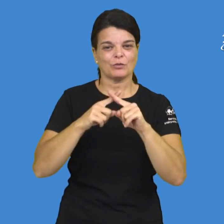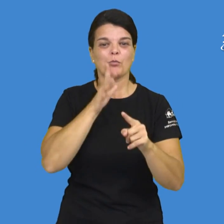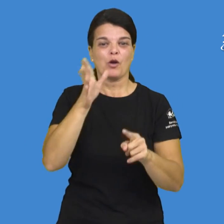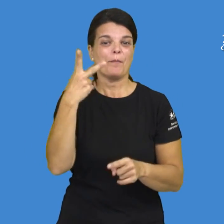motivo